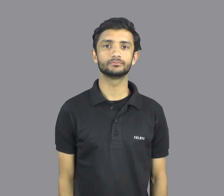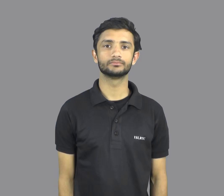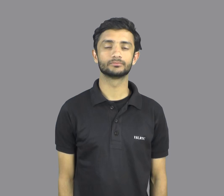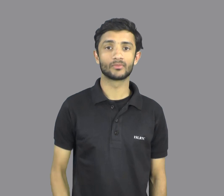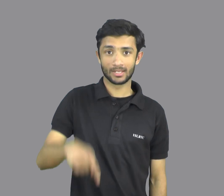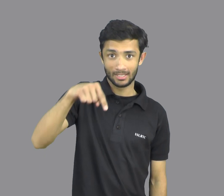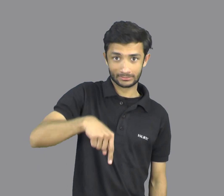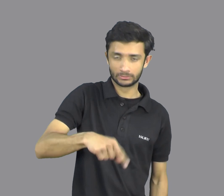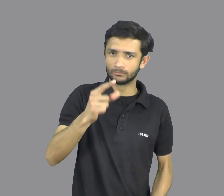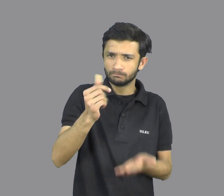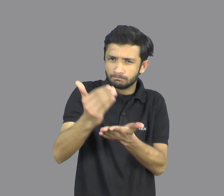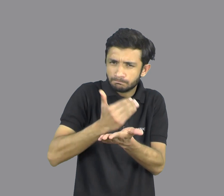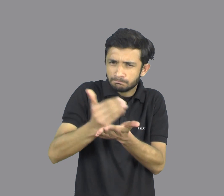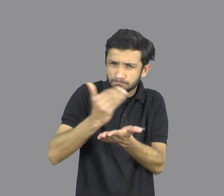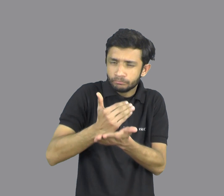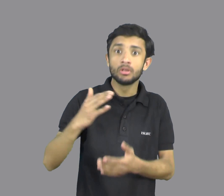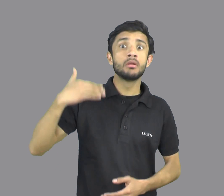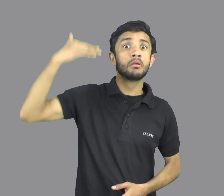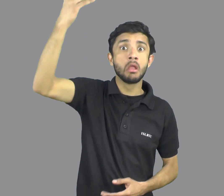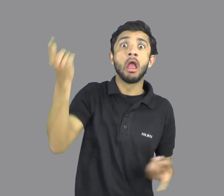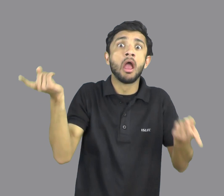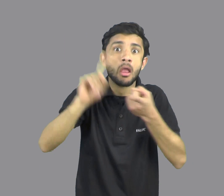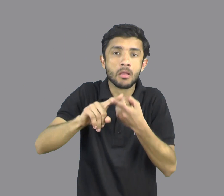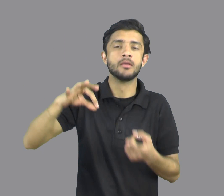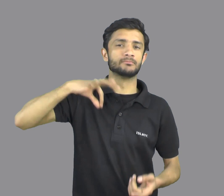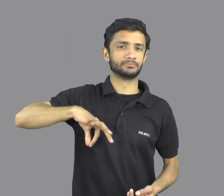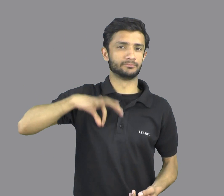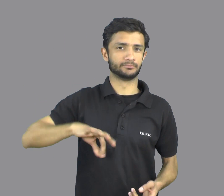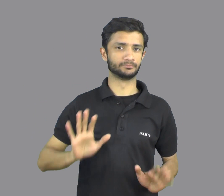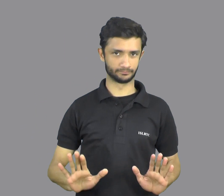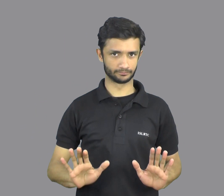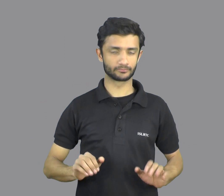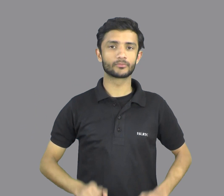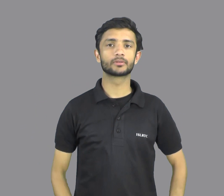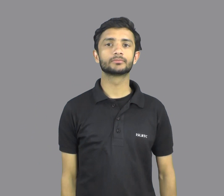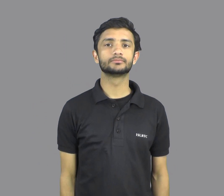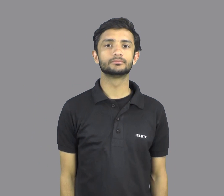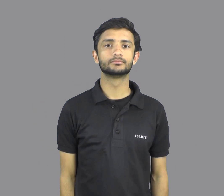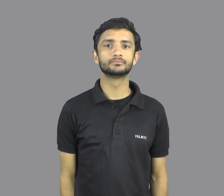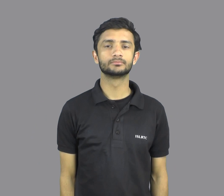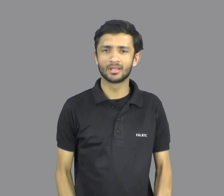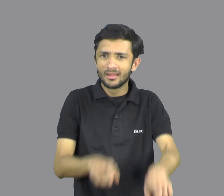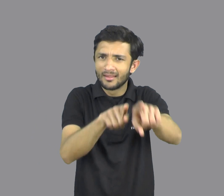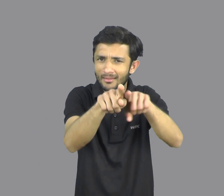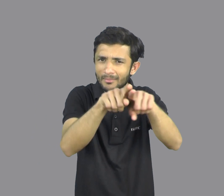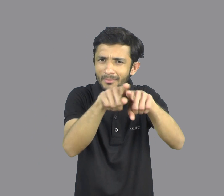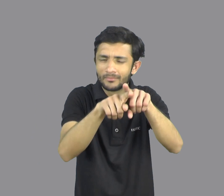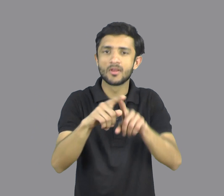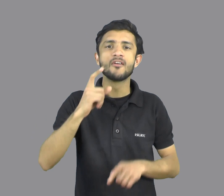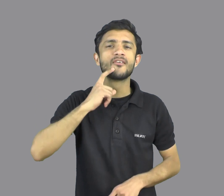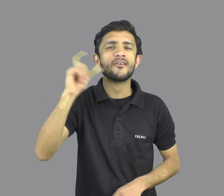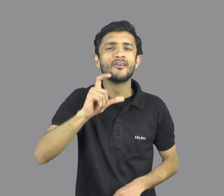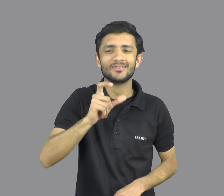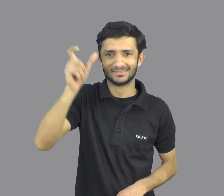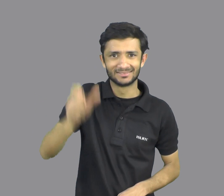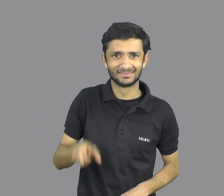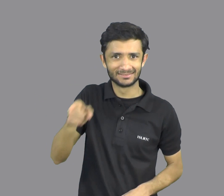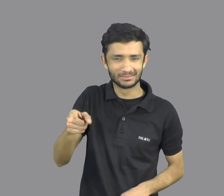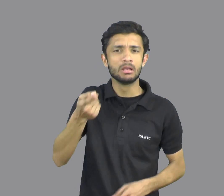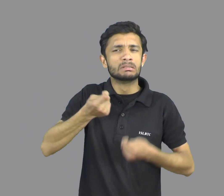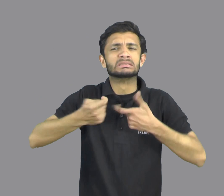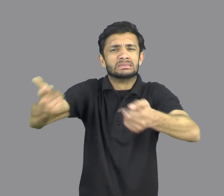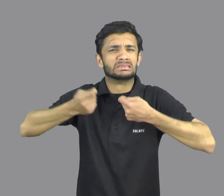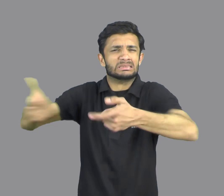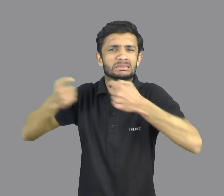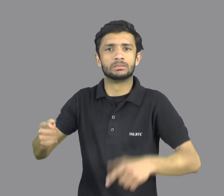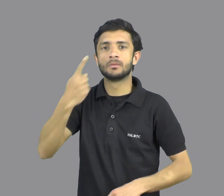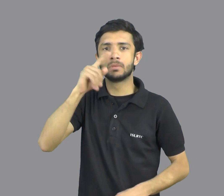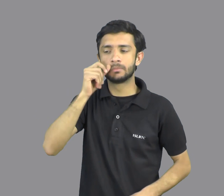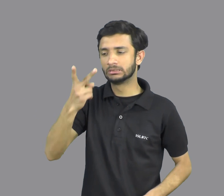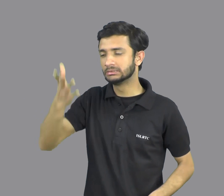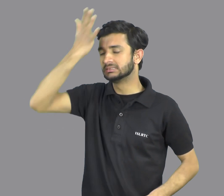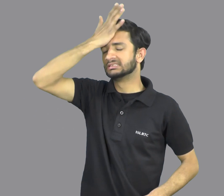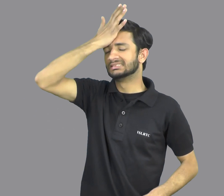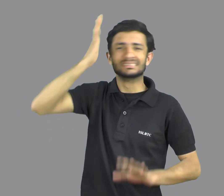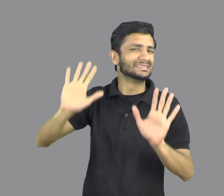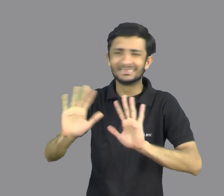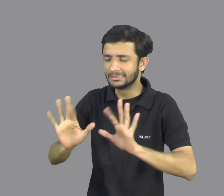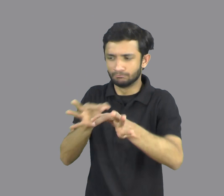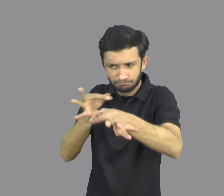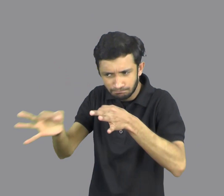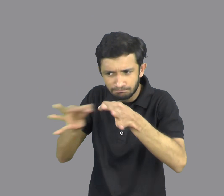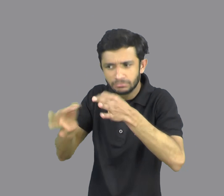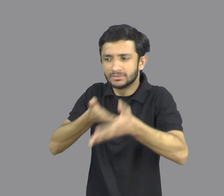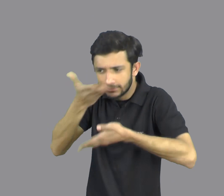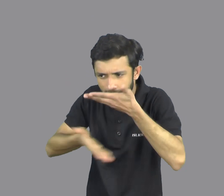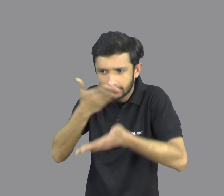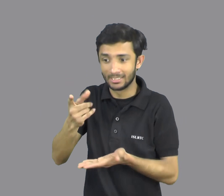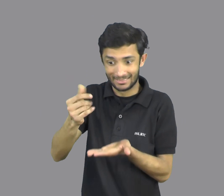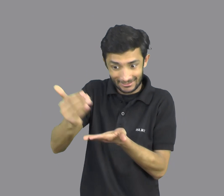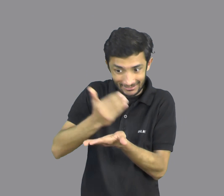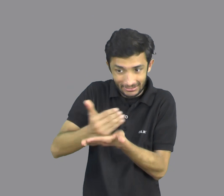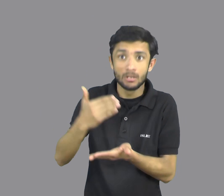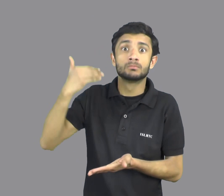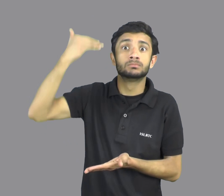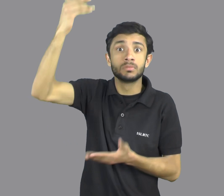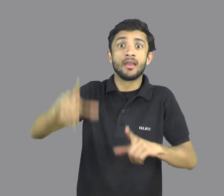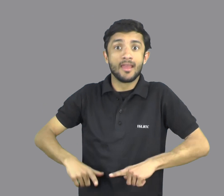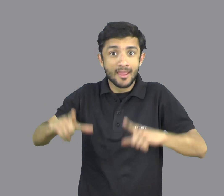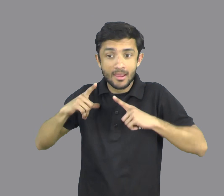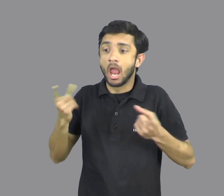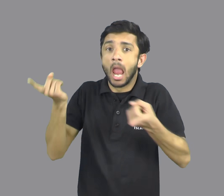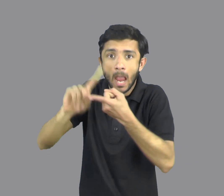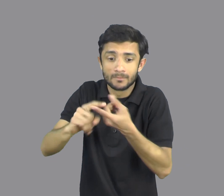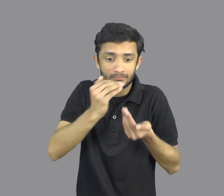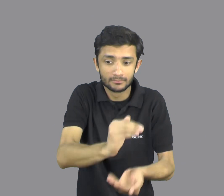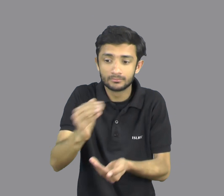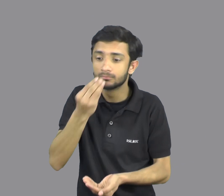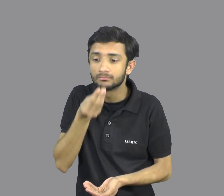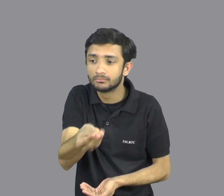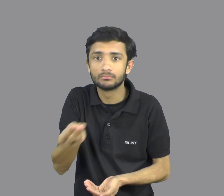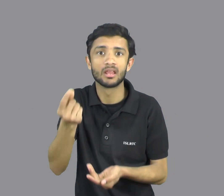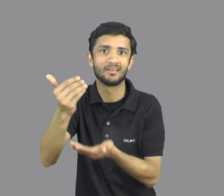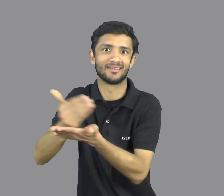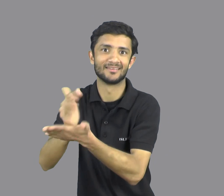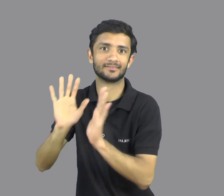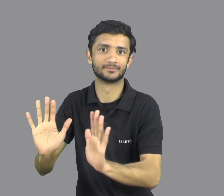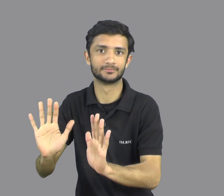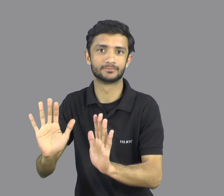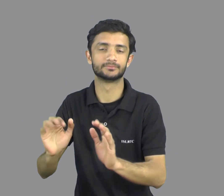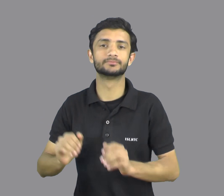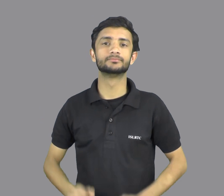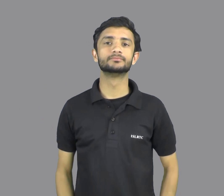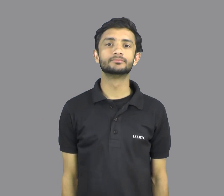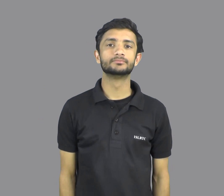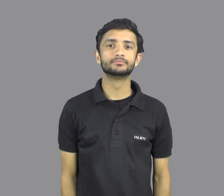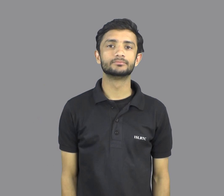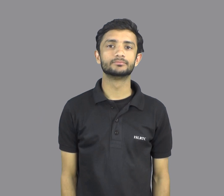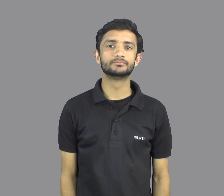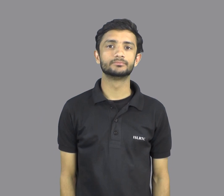A penny saved is a penny earned.